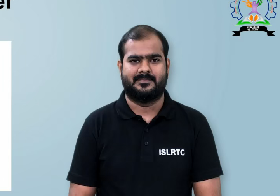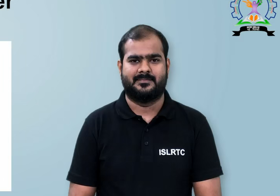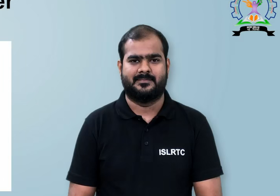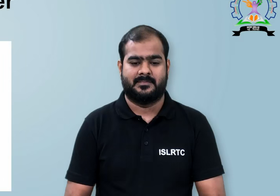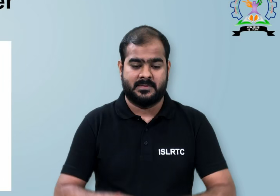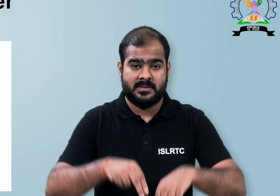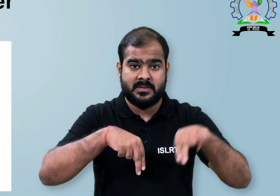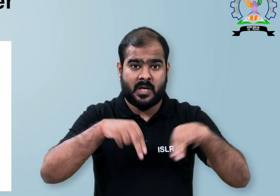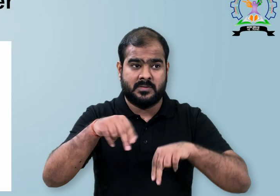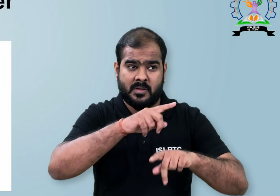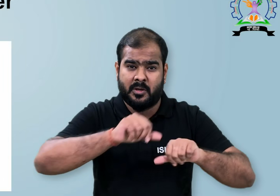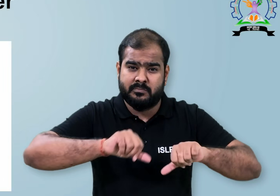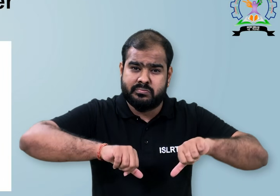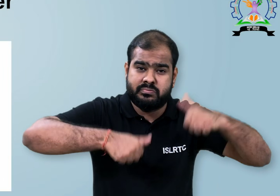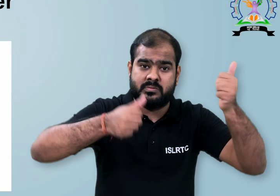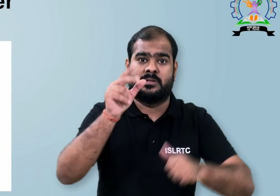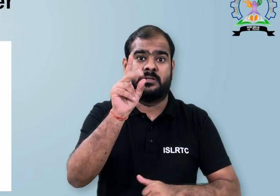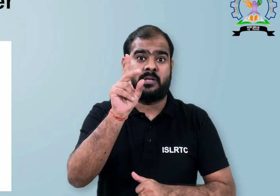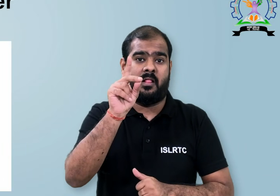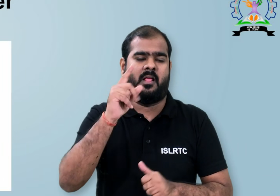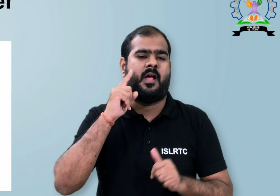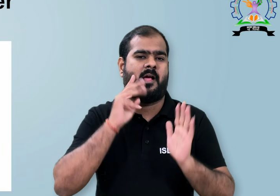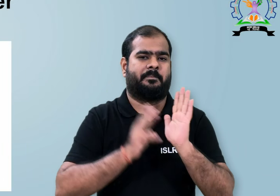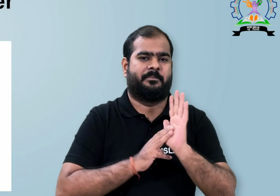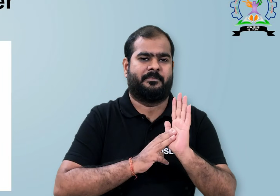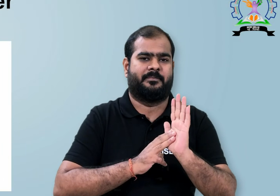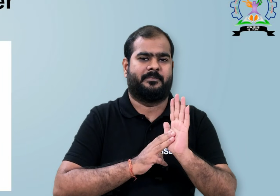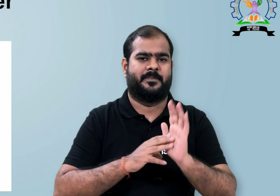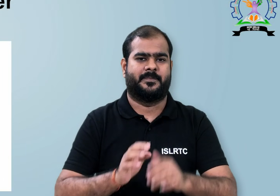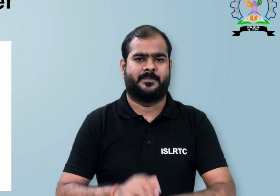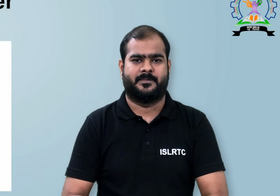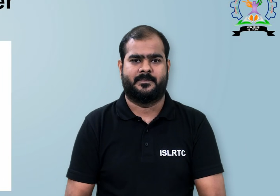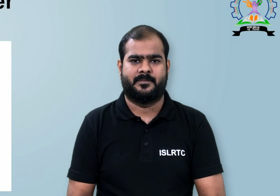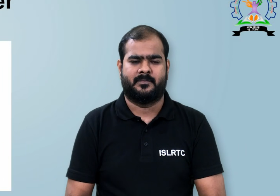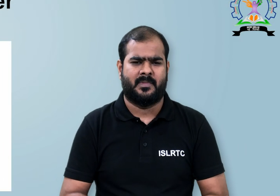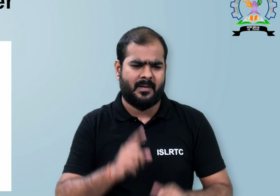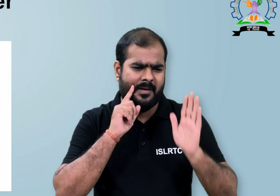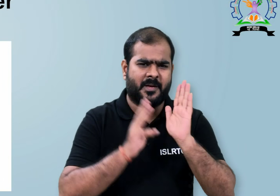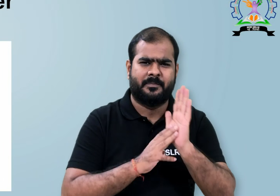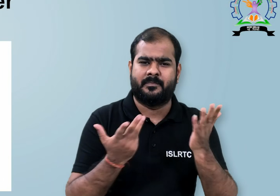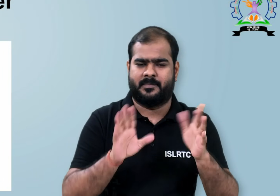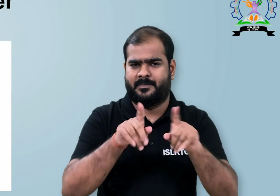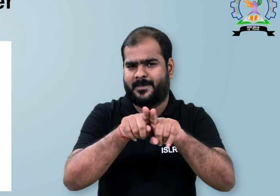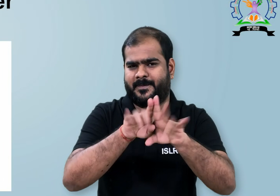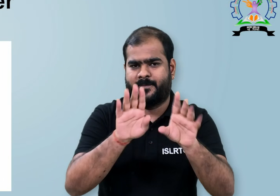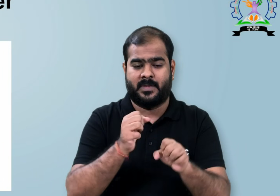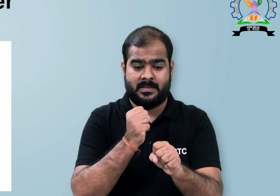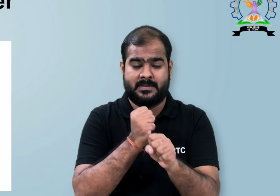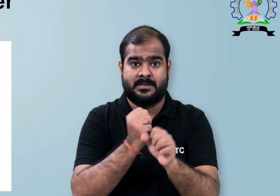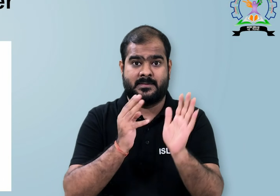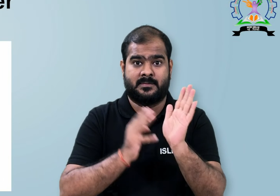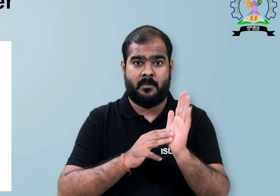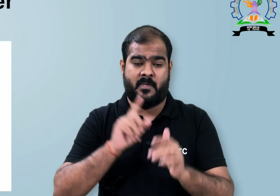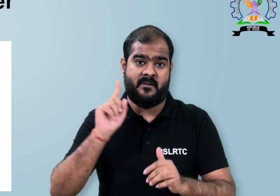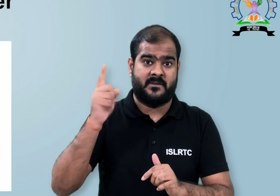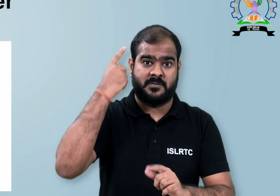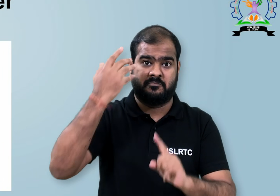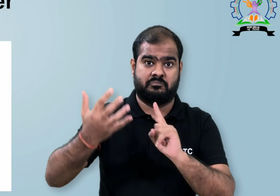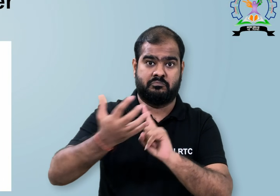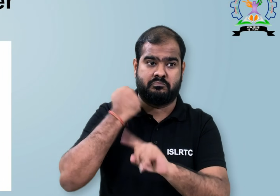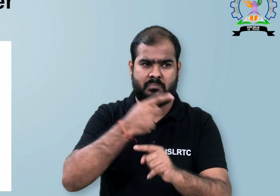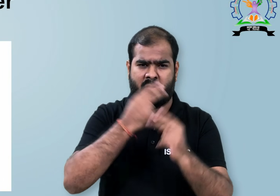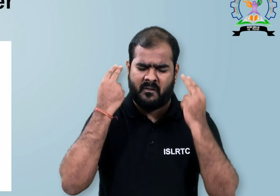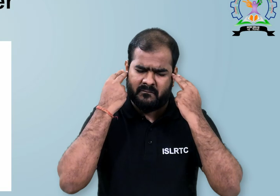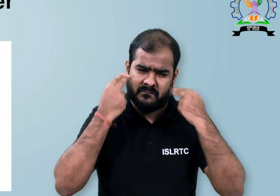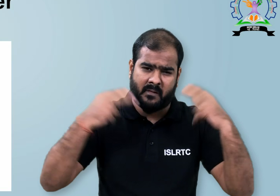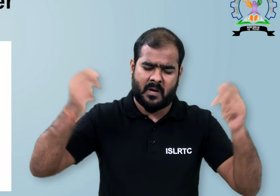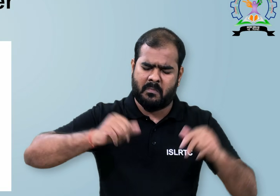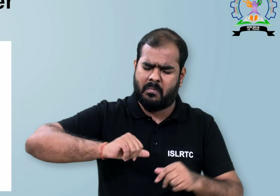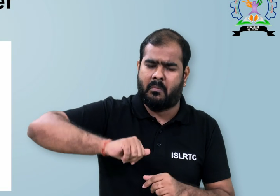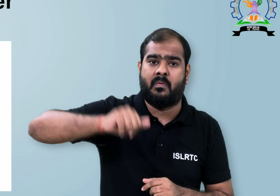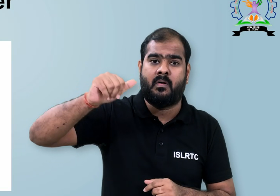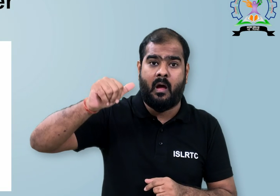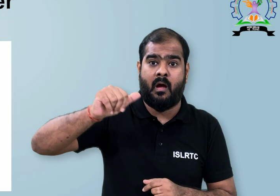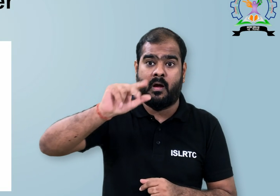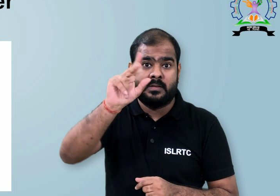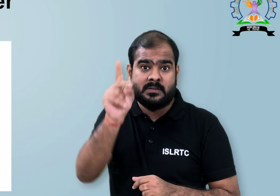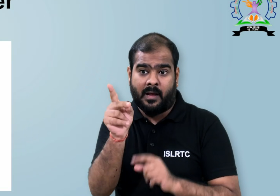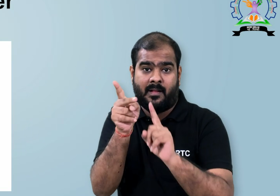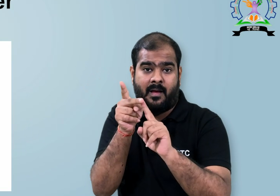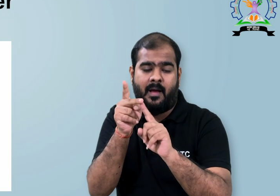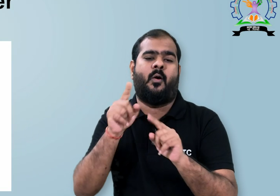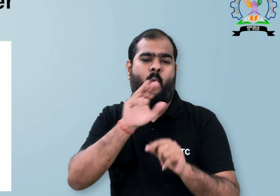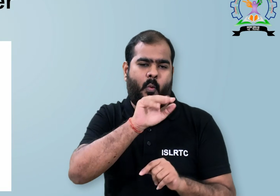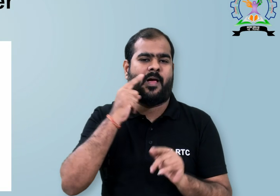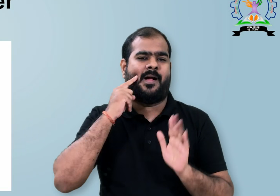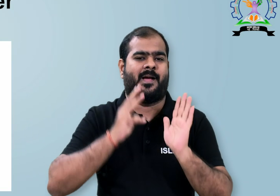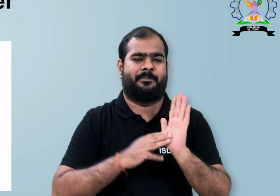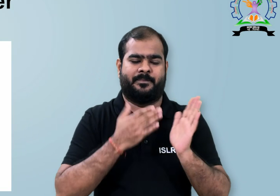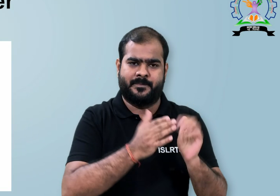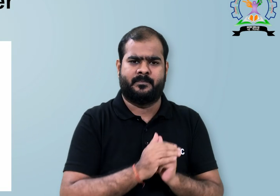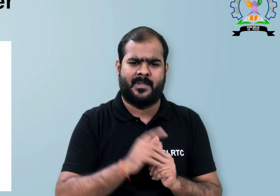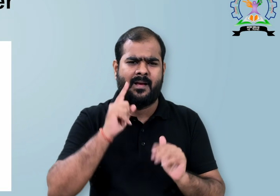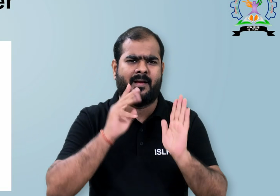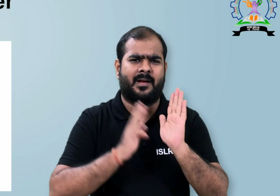International Master (IM) International Master is a title awarded by FIDE, ranking below Grandmaster but above FIDE Master.